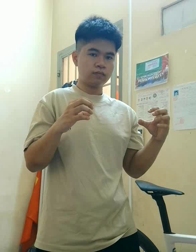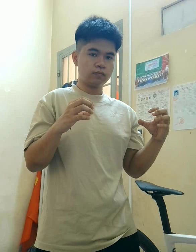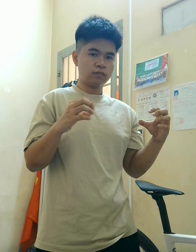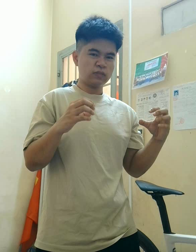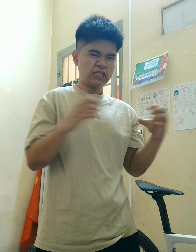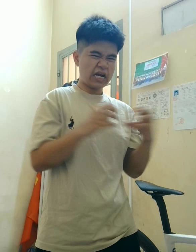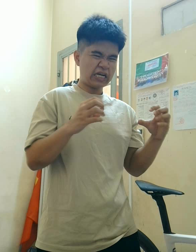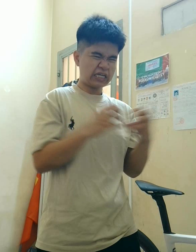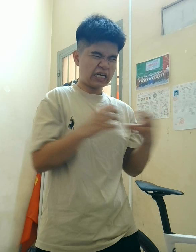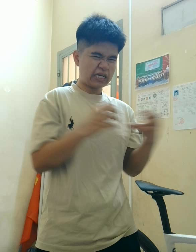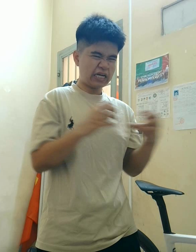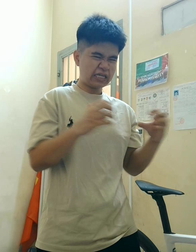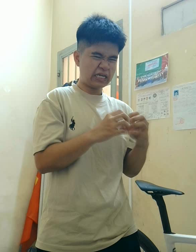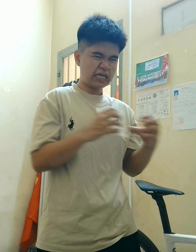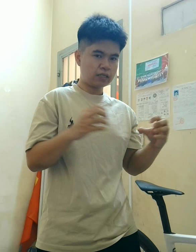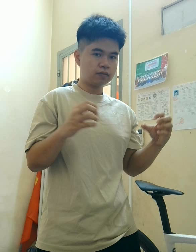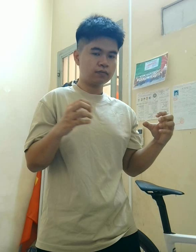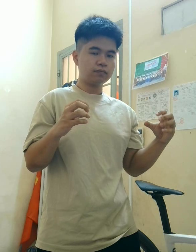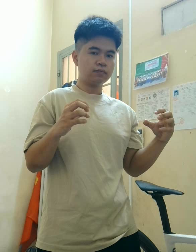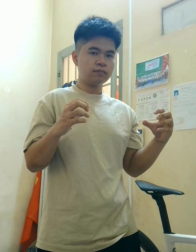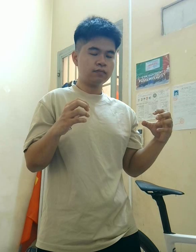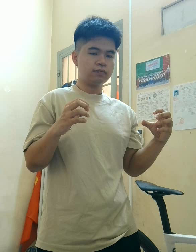cai nhau